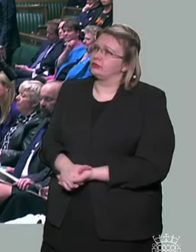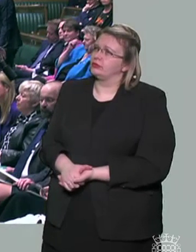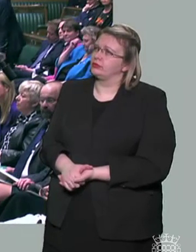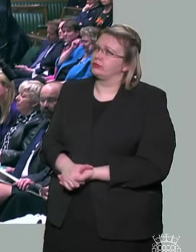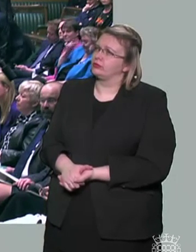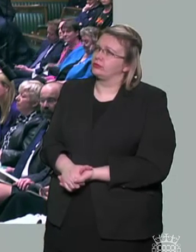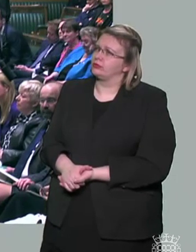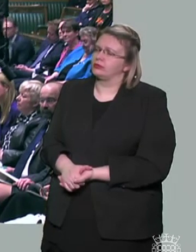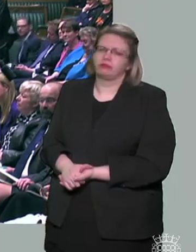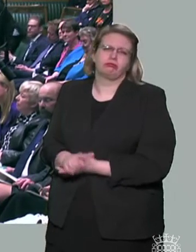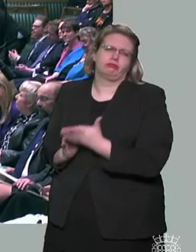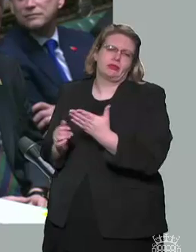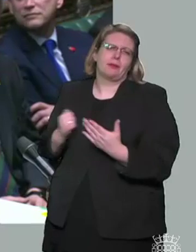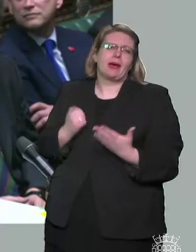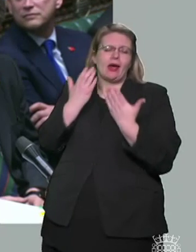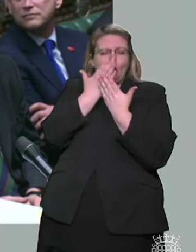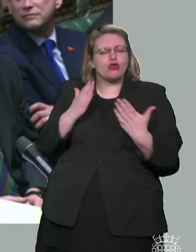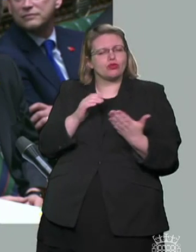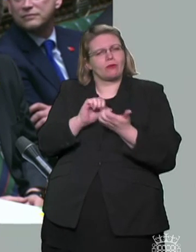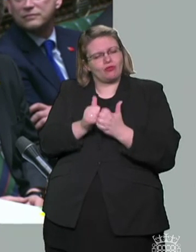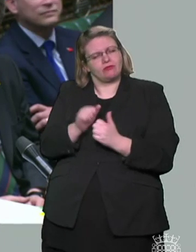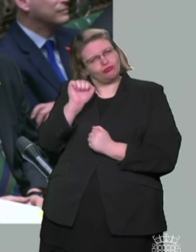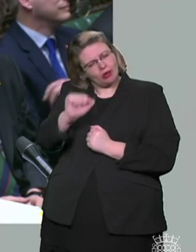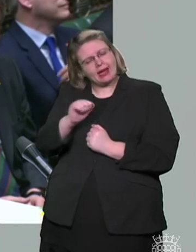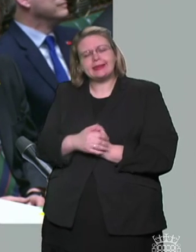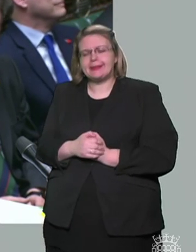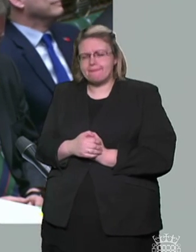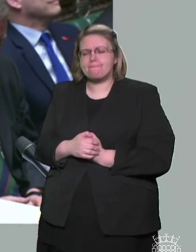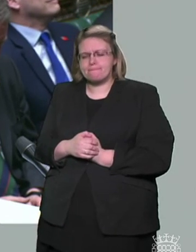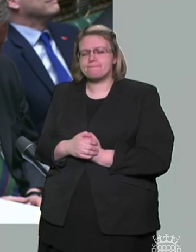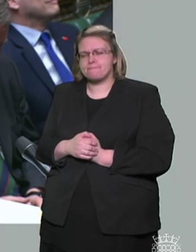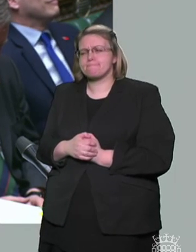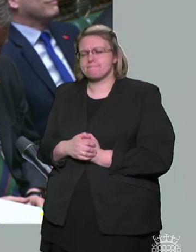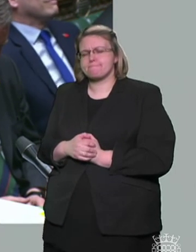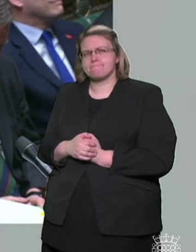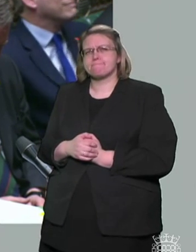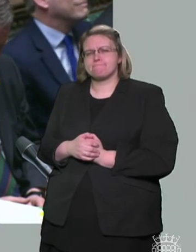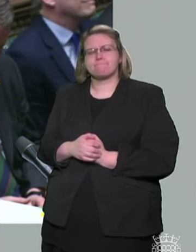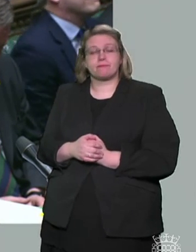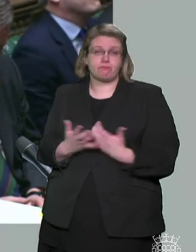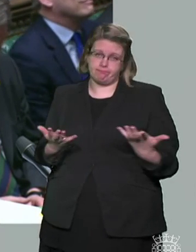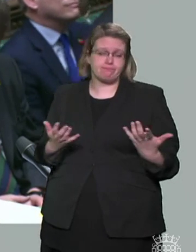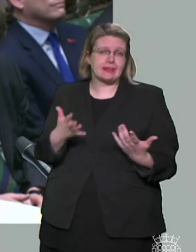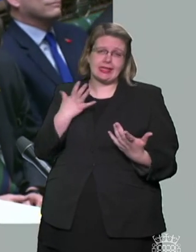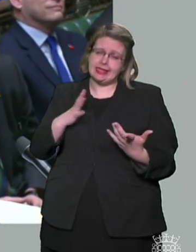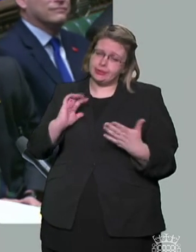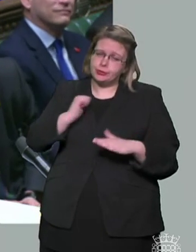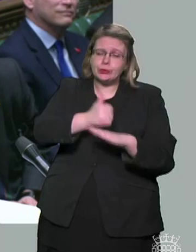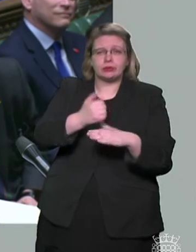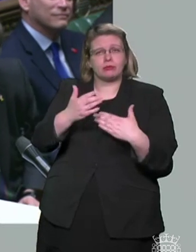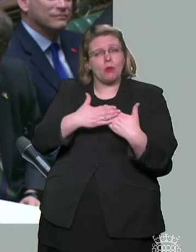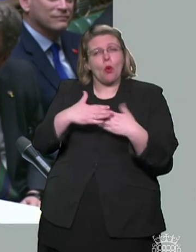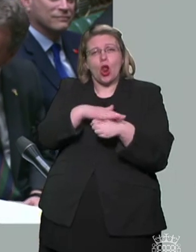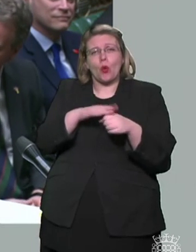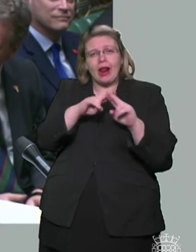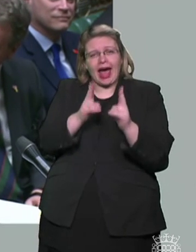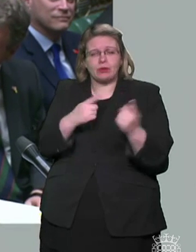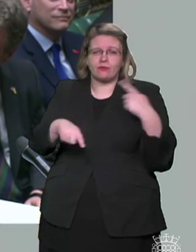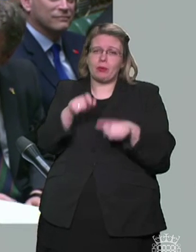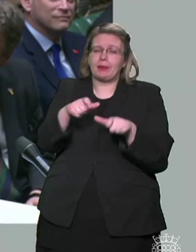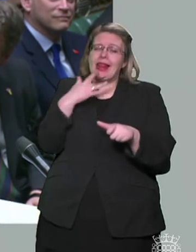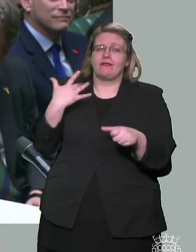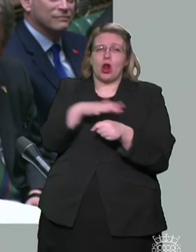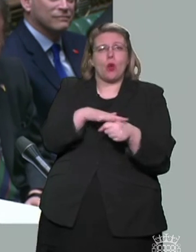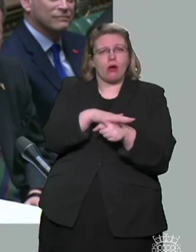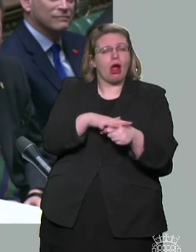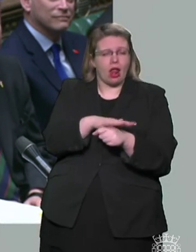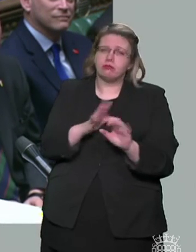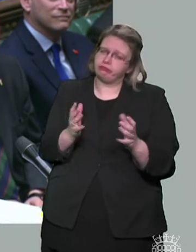My honourable Friend is absolutely right about the need to provide local homes for local people.